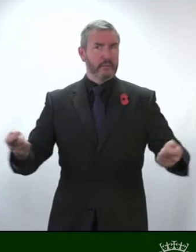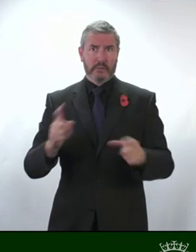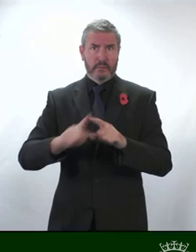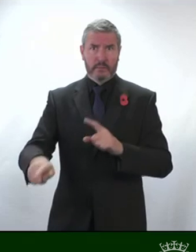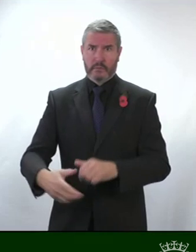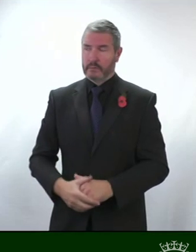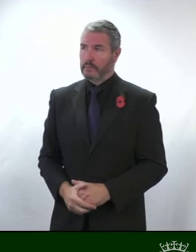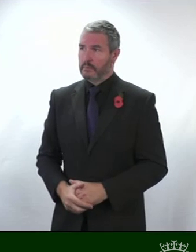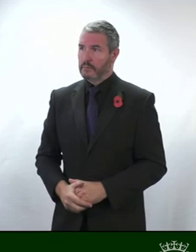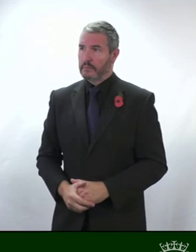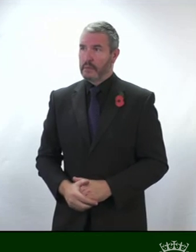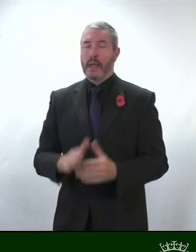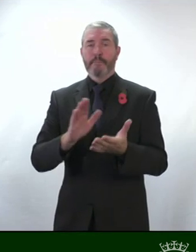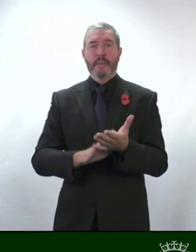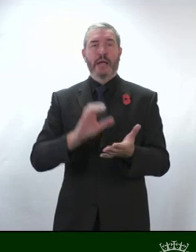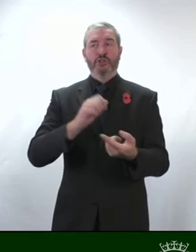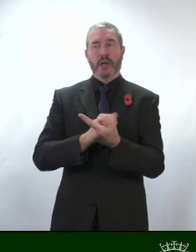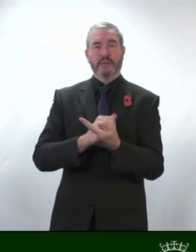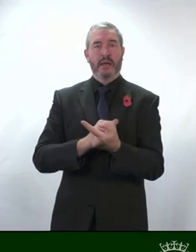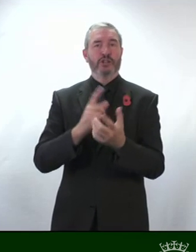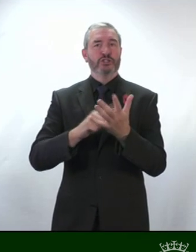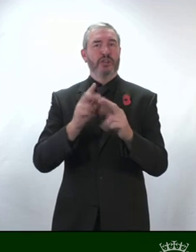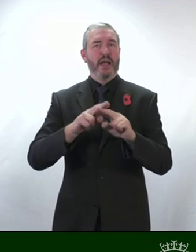Let’s head up to Manchester to see if they are in the cupboard with Jeff Smith.